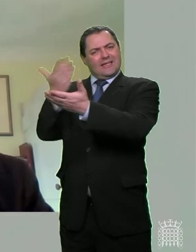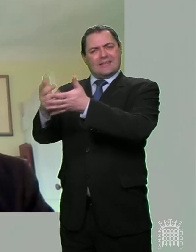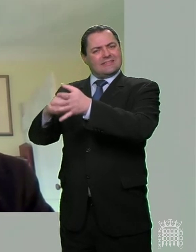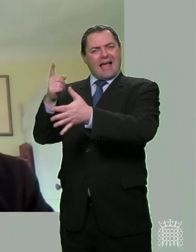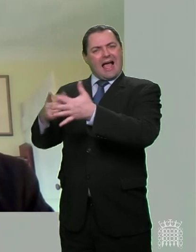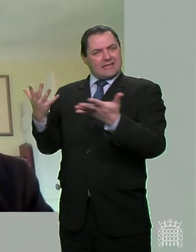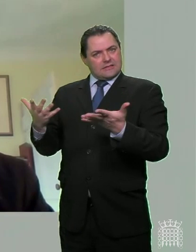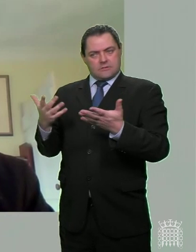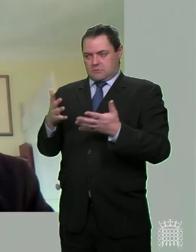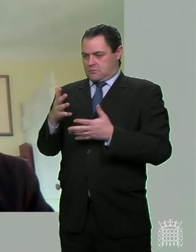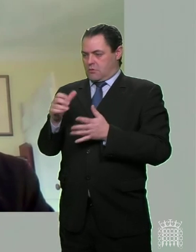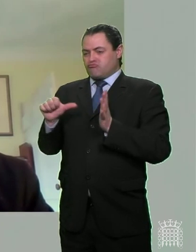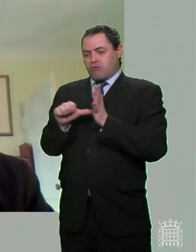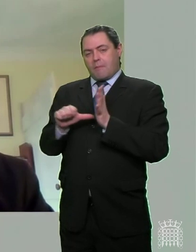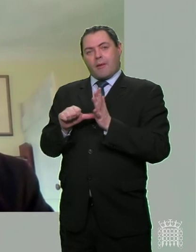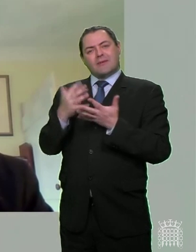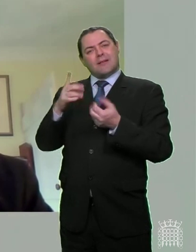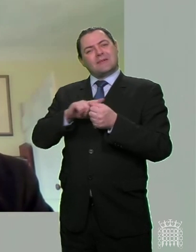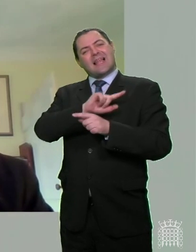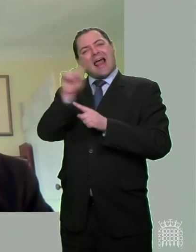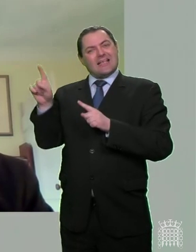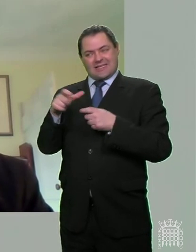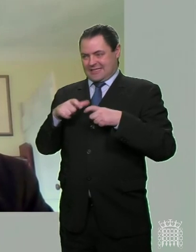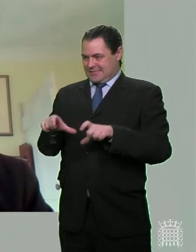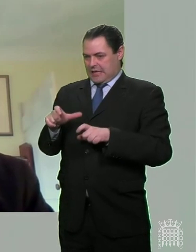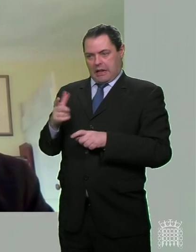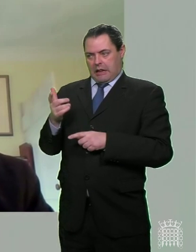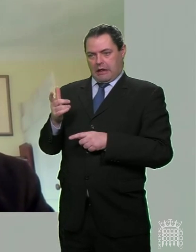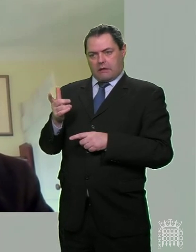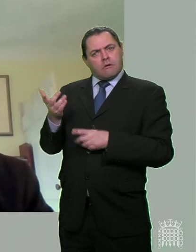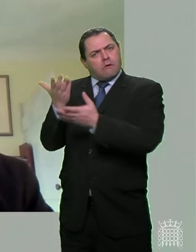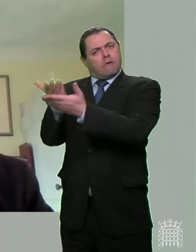Ten months on, that obstacle to providing support no longer applies.